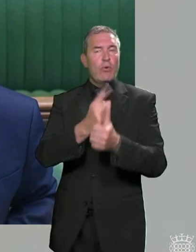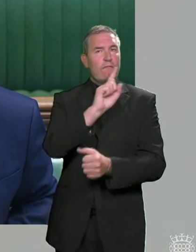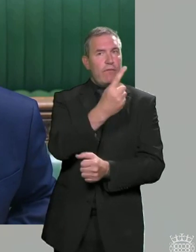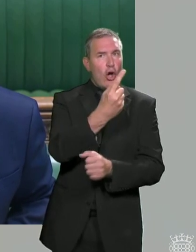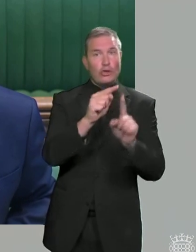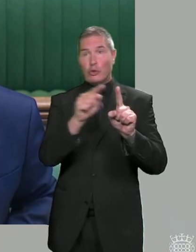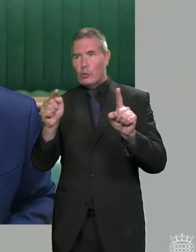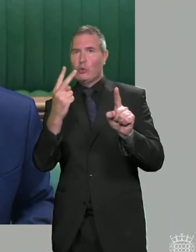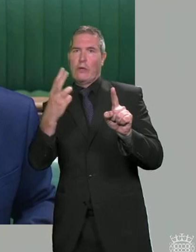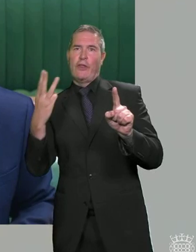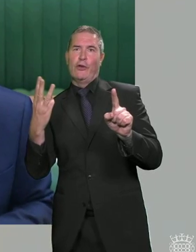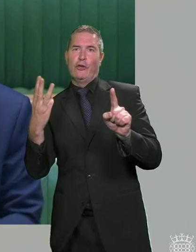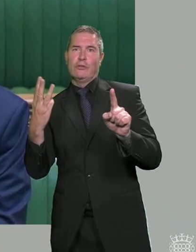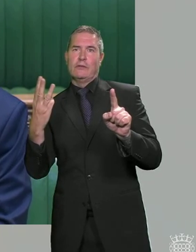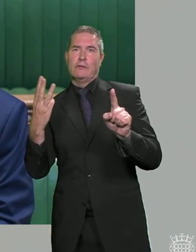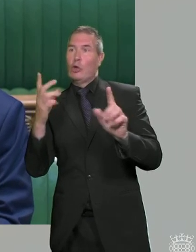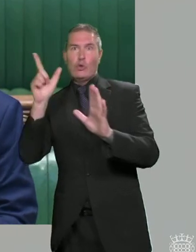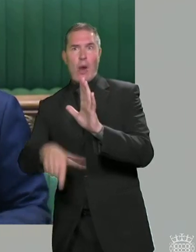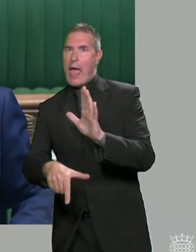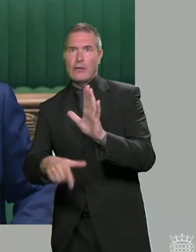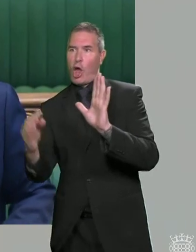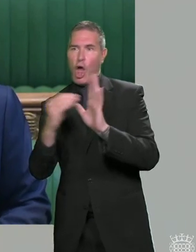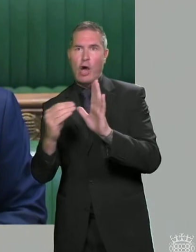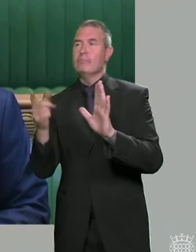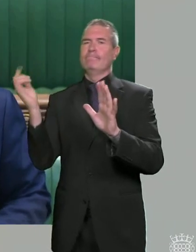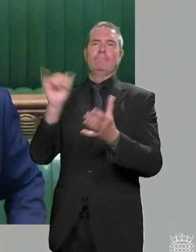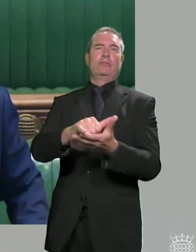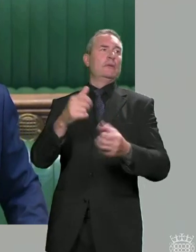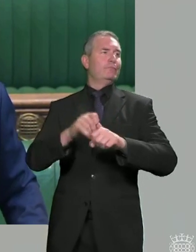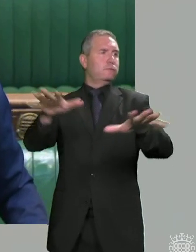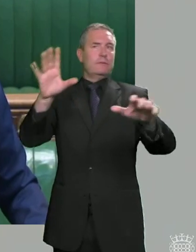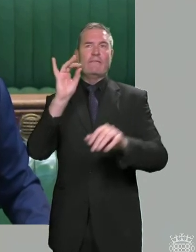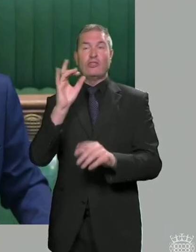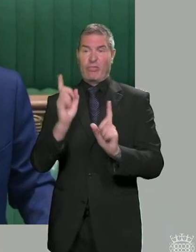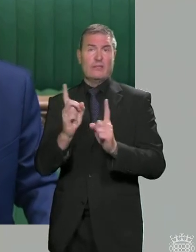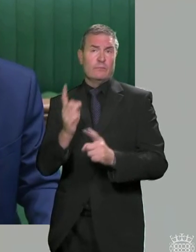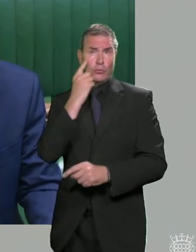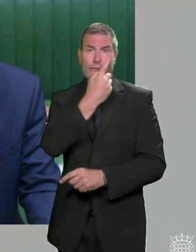If that had happened, we would not have the delta variant here, and it is as simple as that.